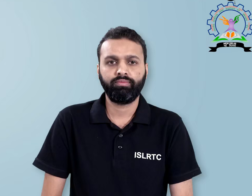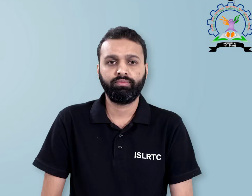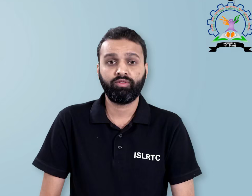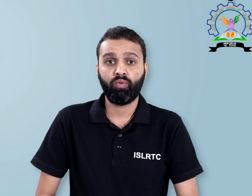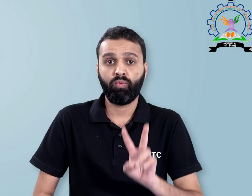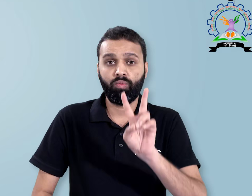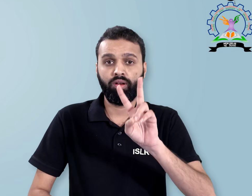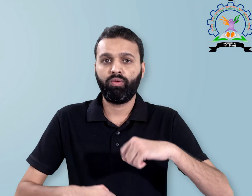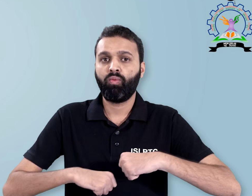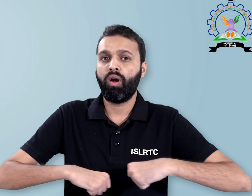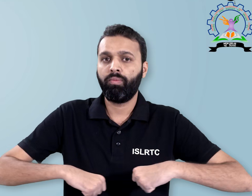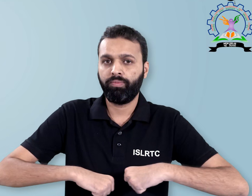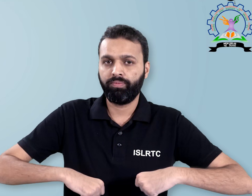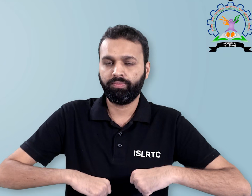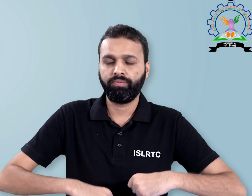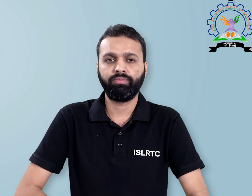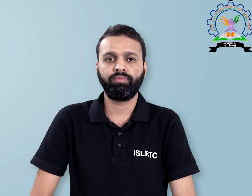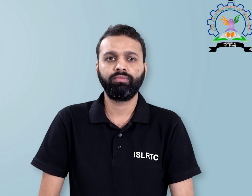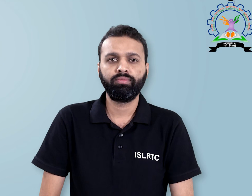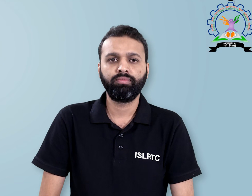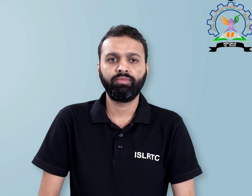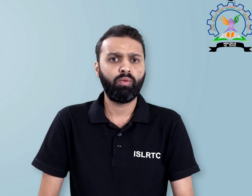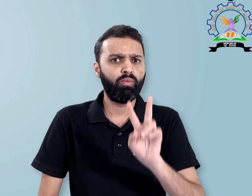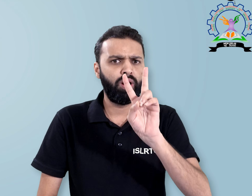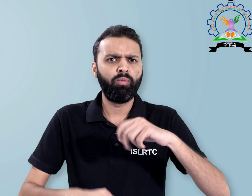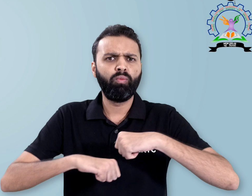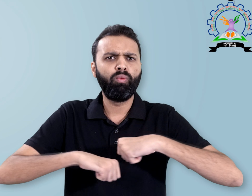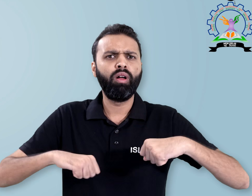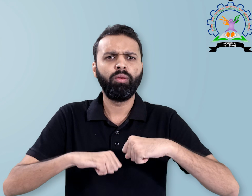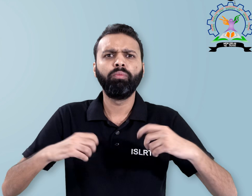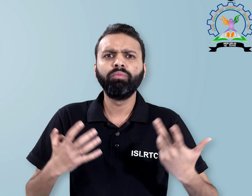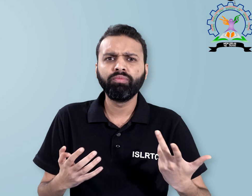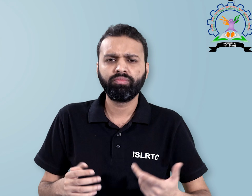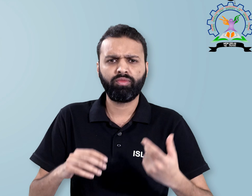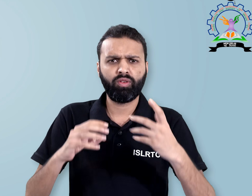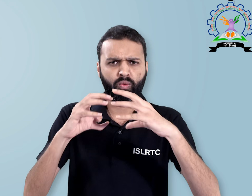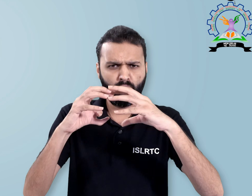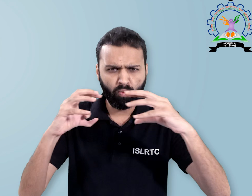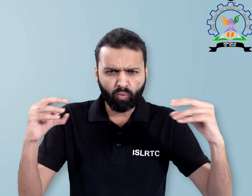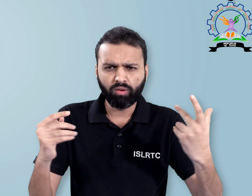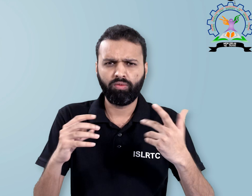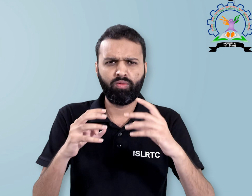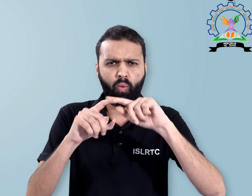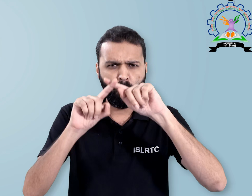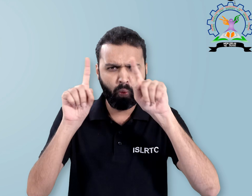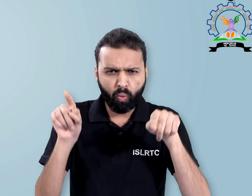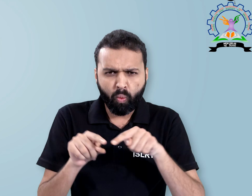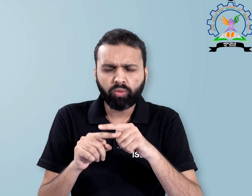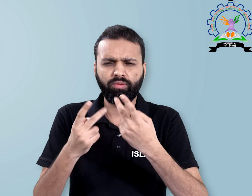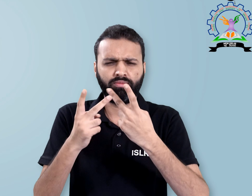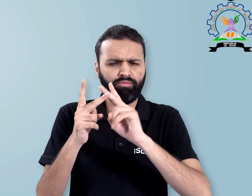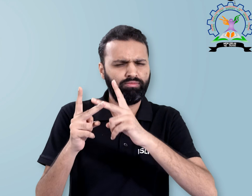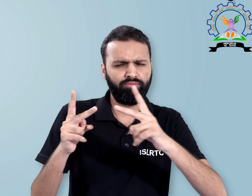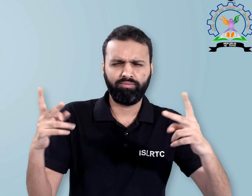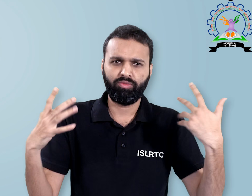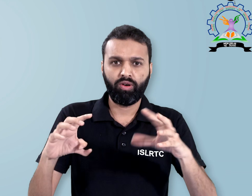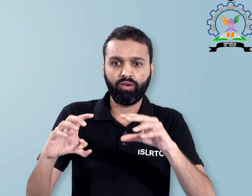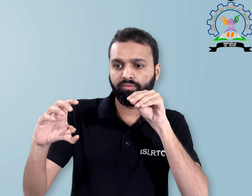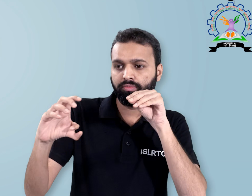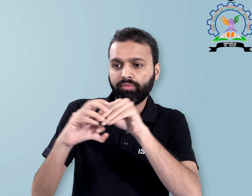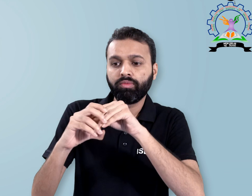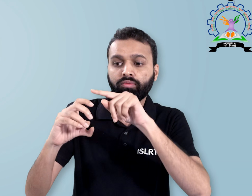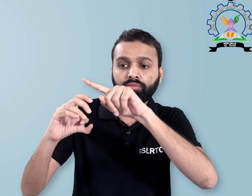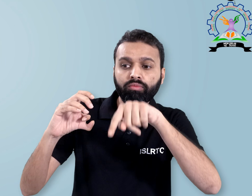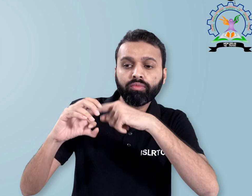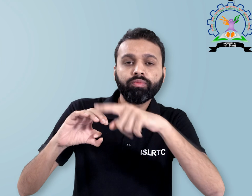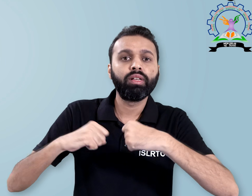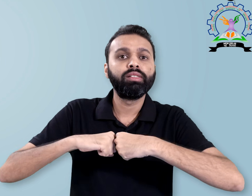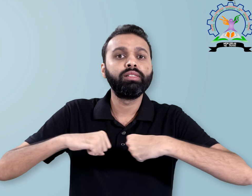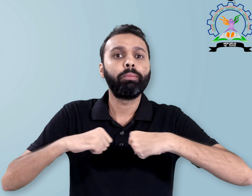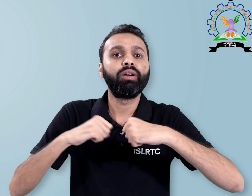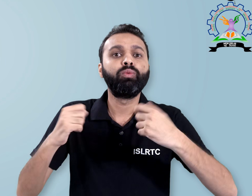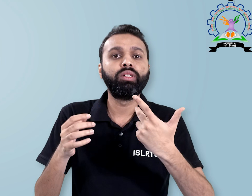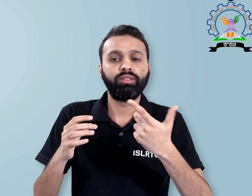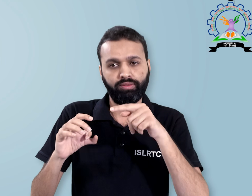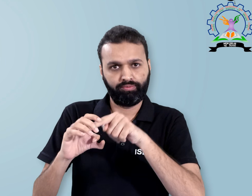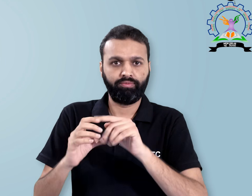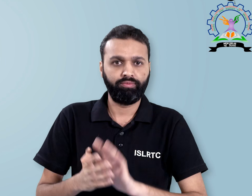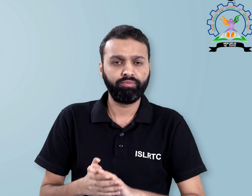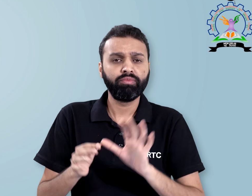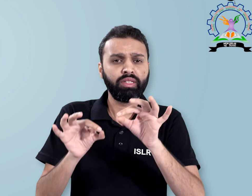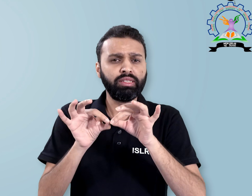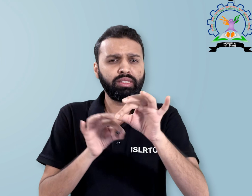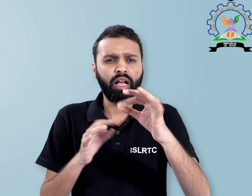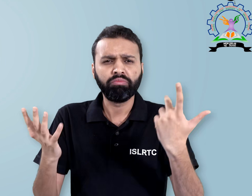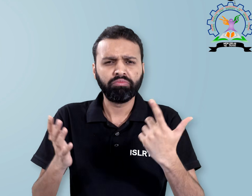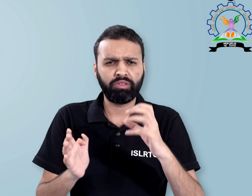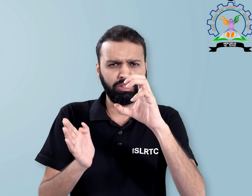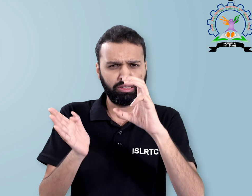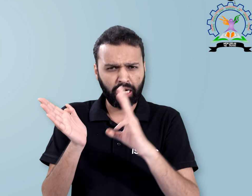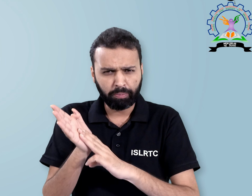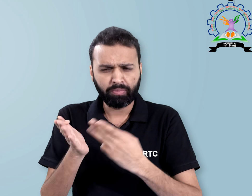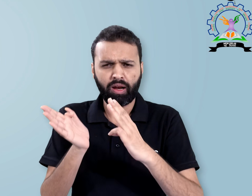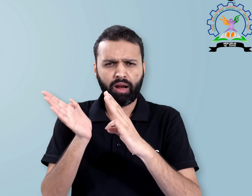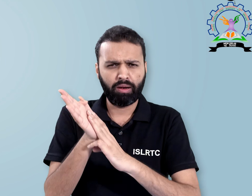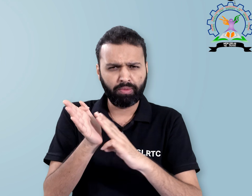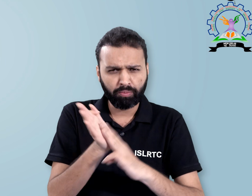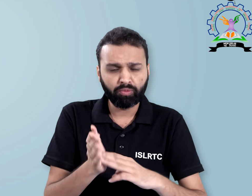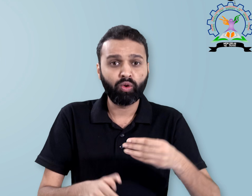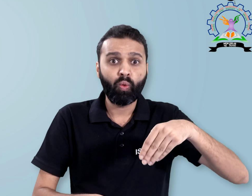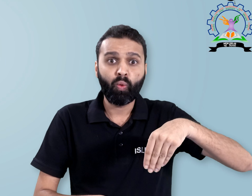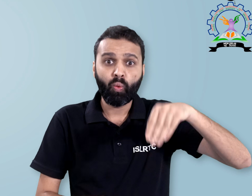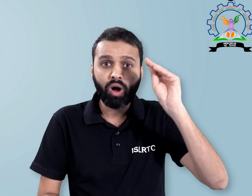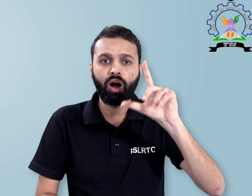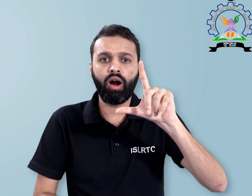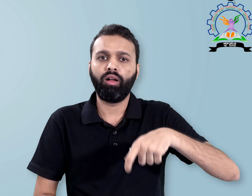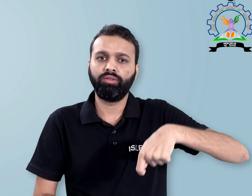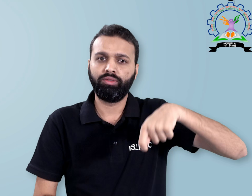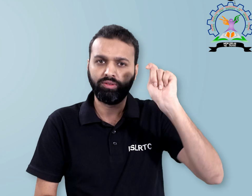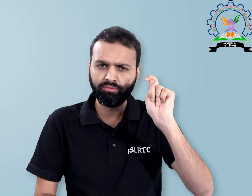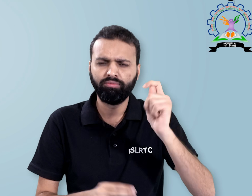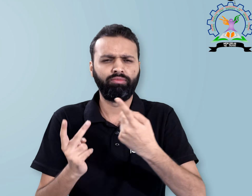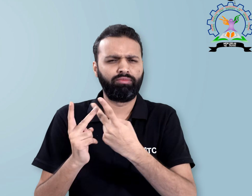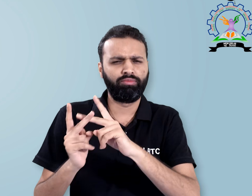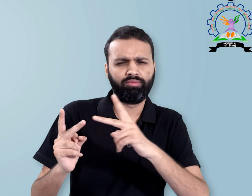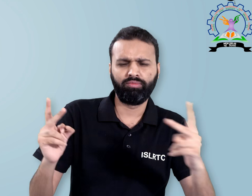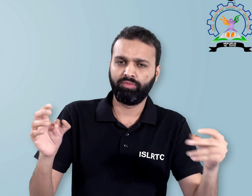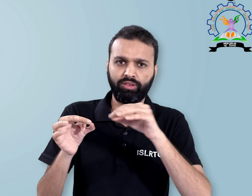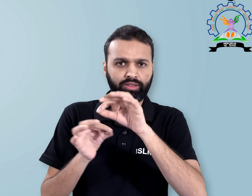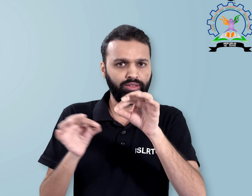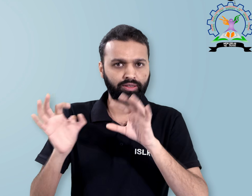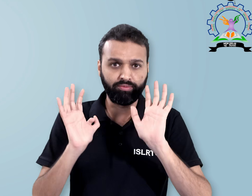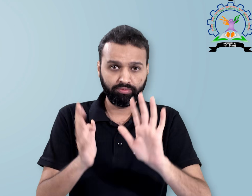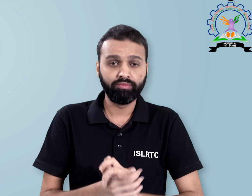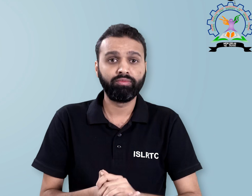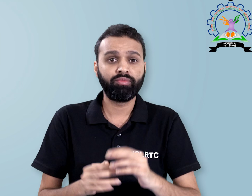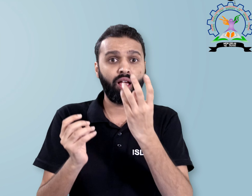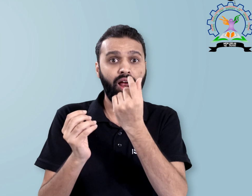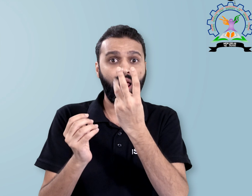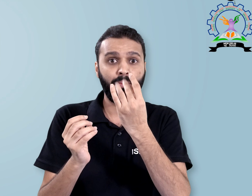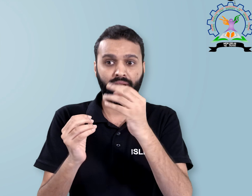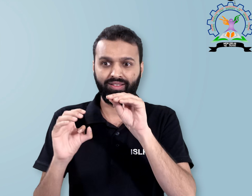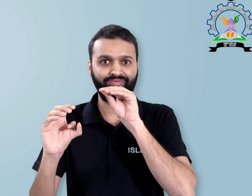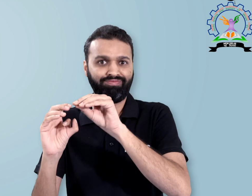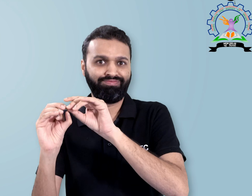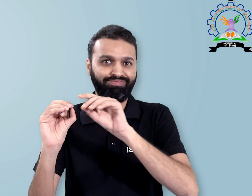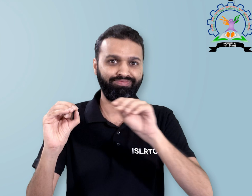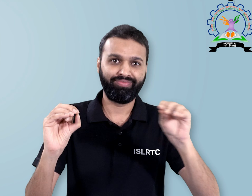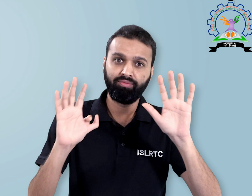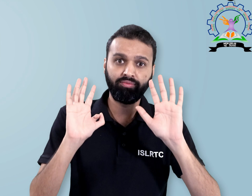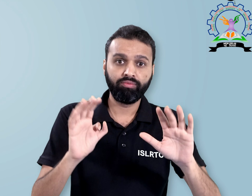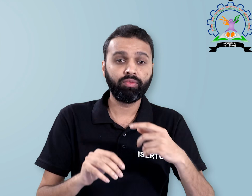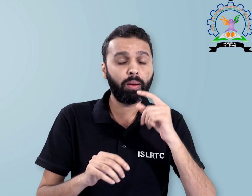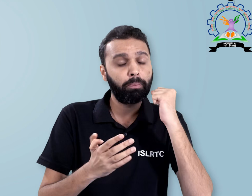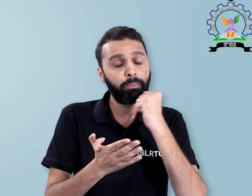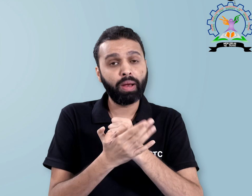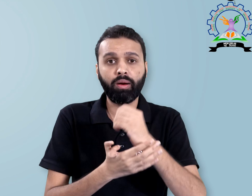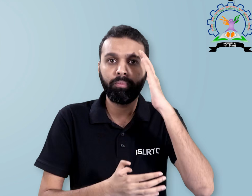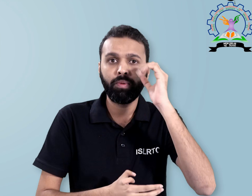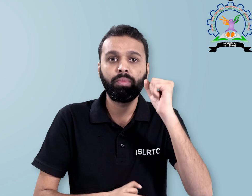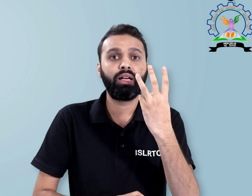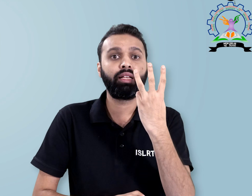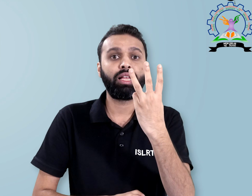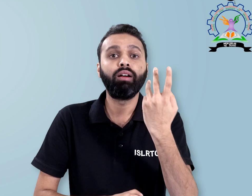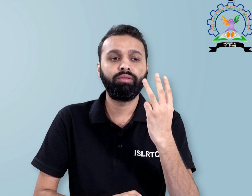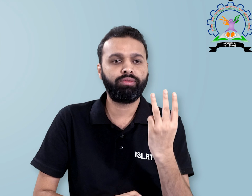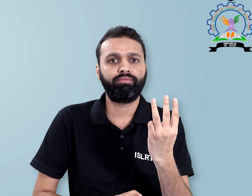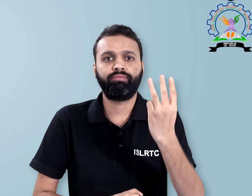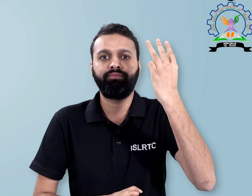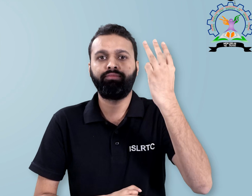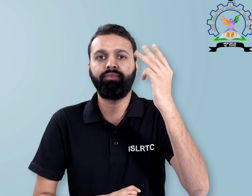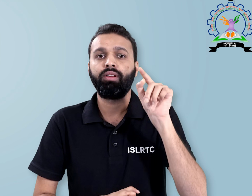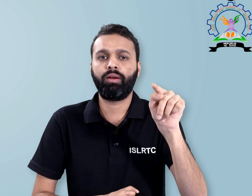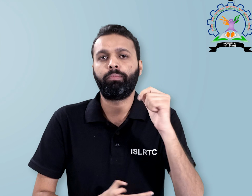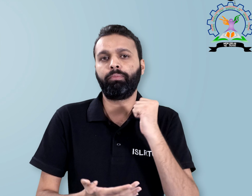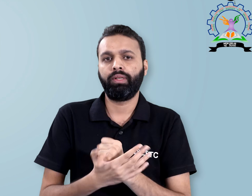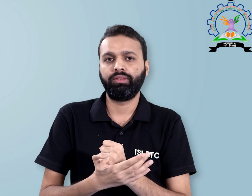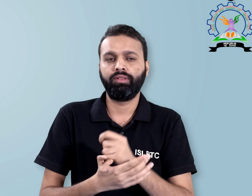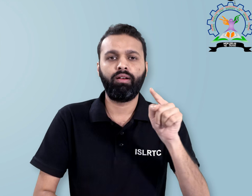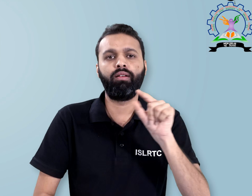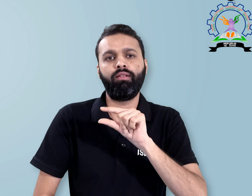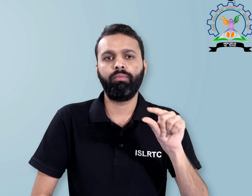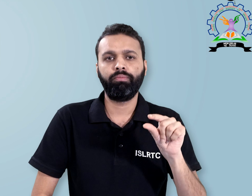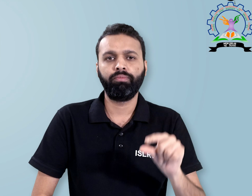Volume Volume is the measure of the space or the capacity that an object like cube, cylinder, cone, etc, holds. The SI unit of volume is in cubic units.